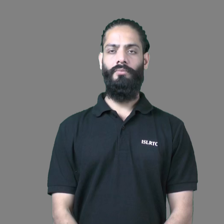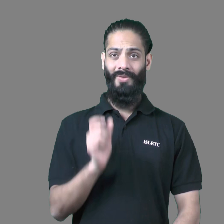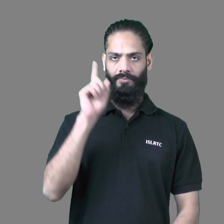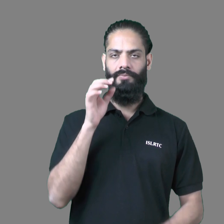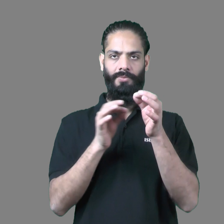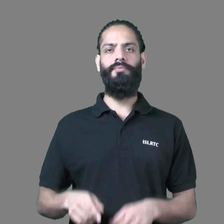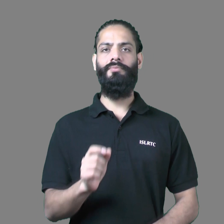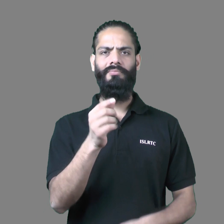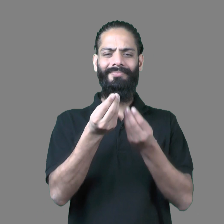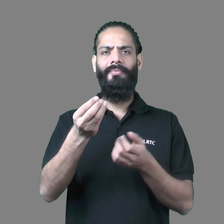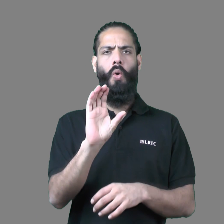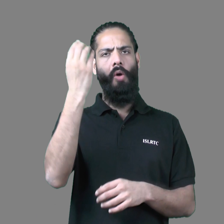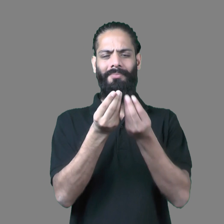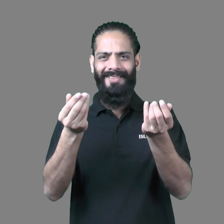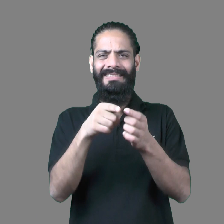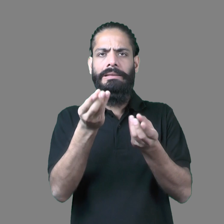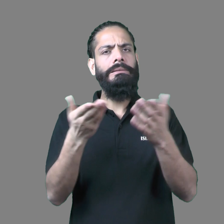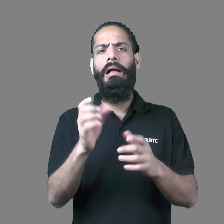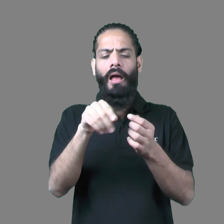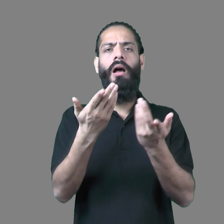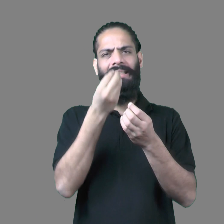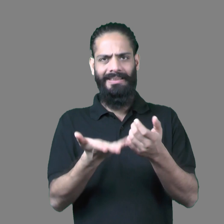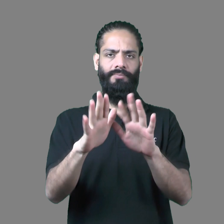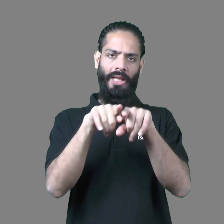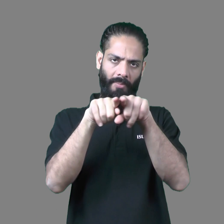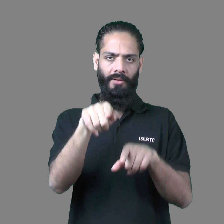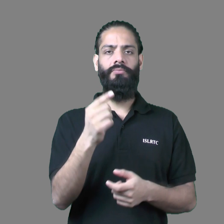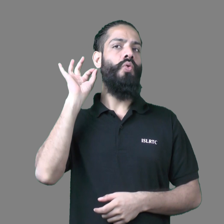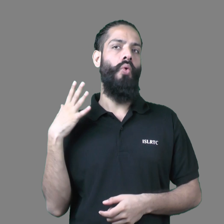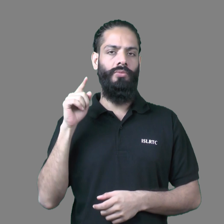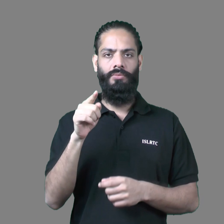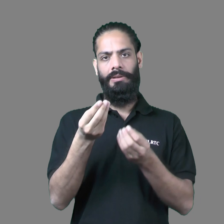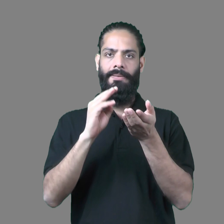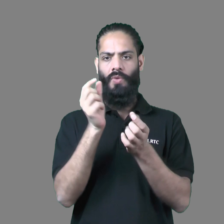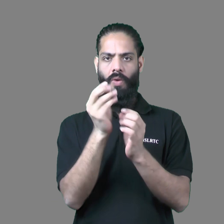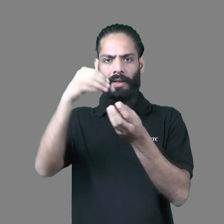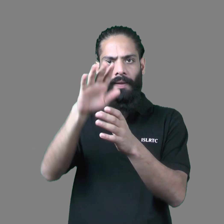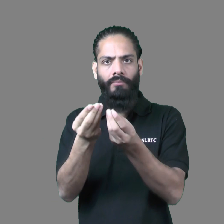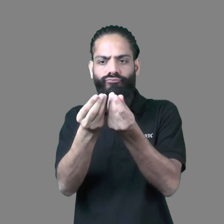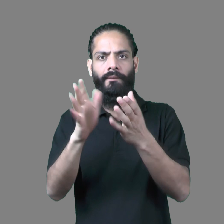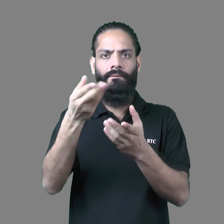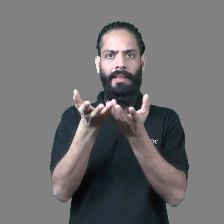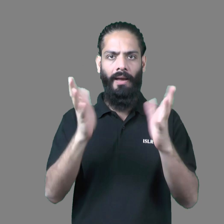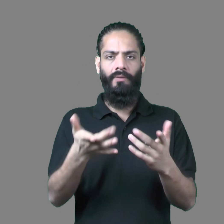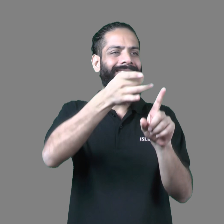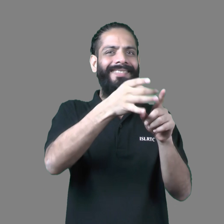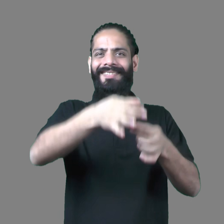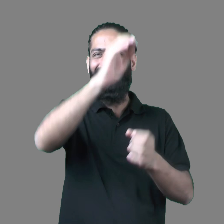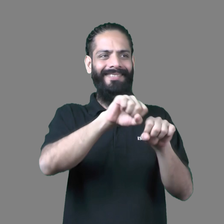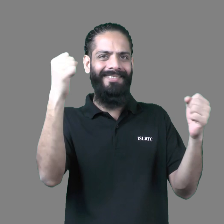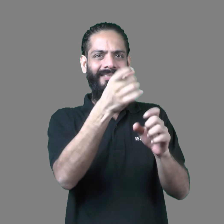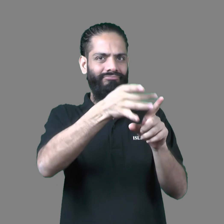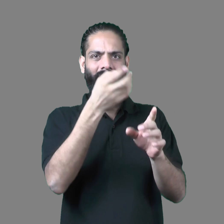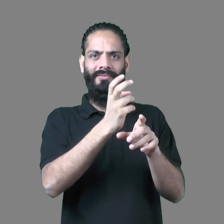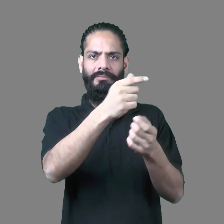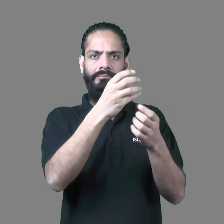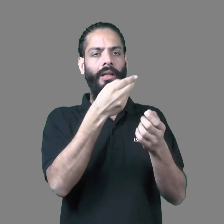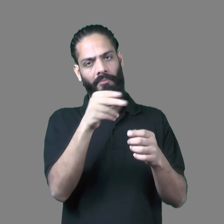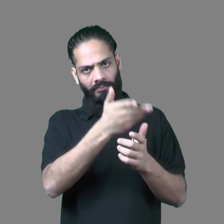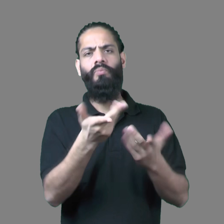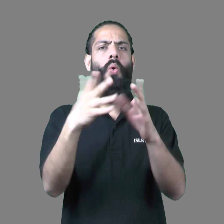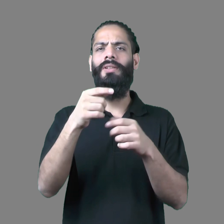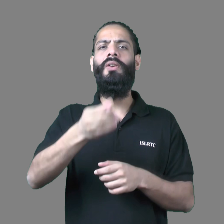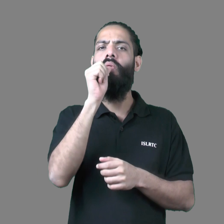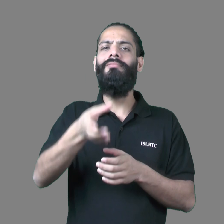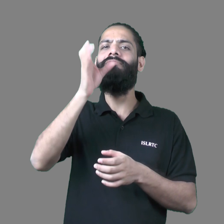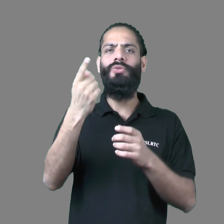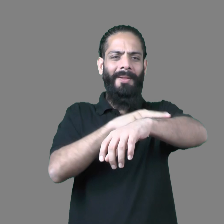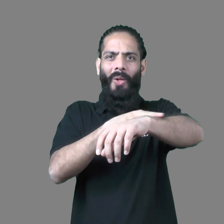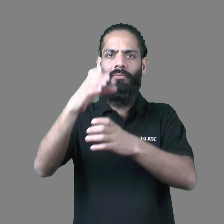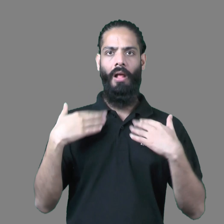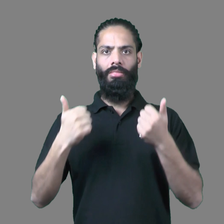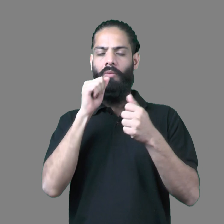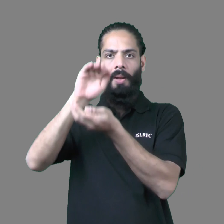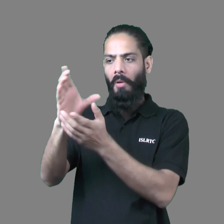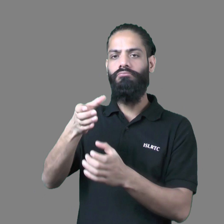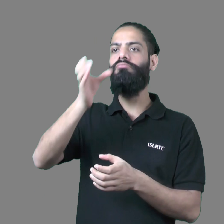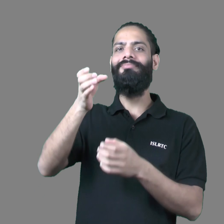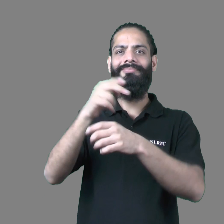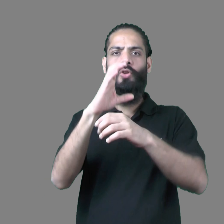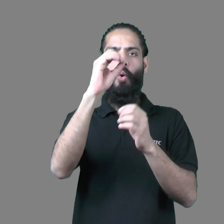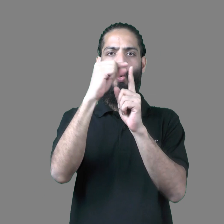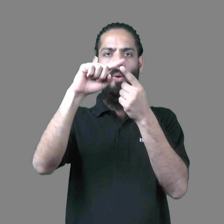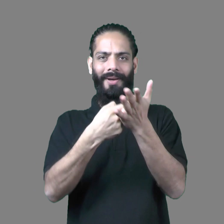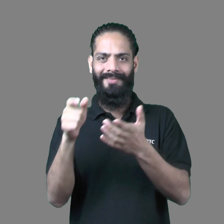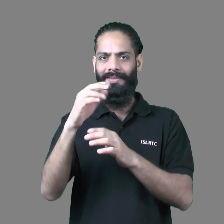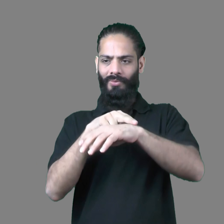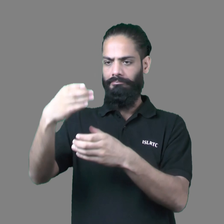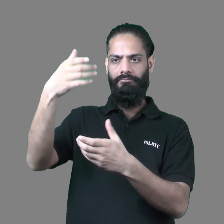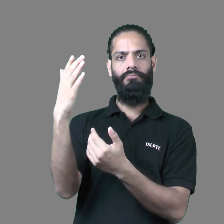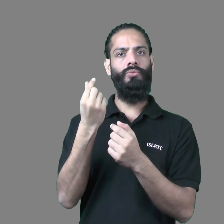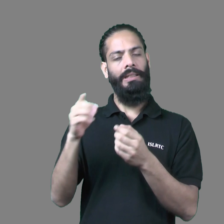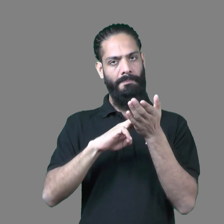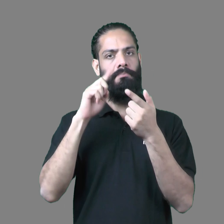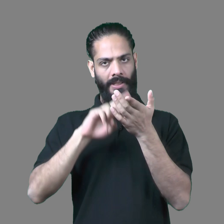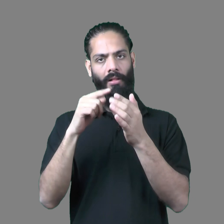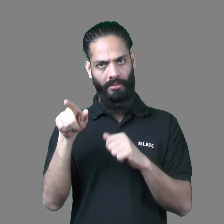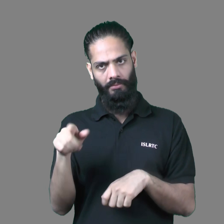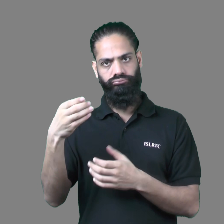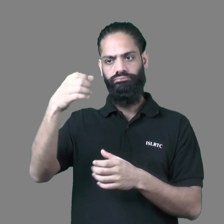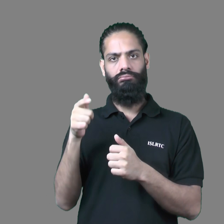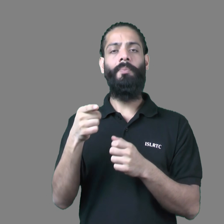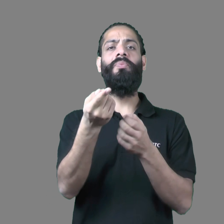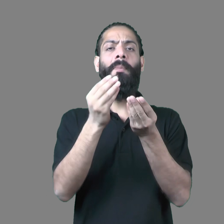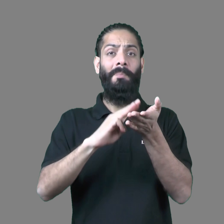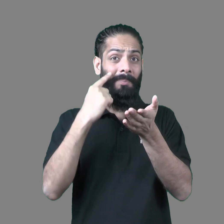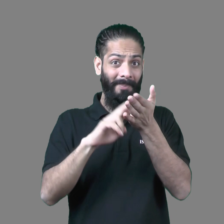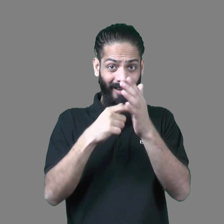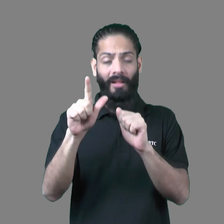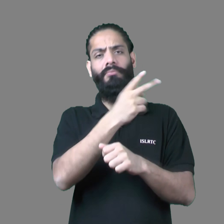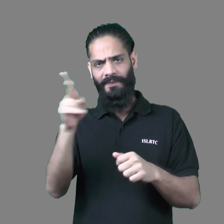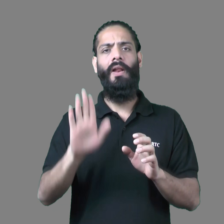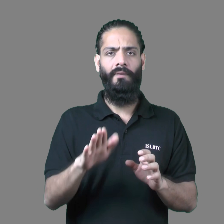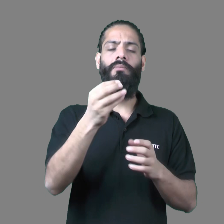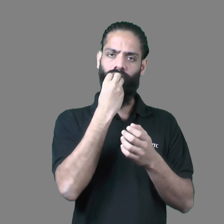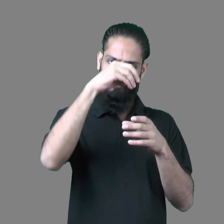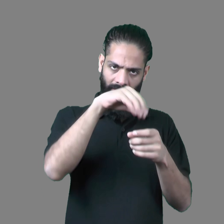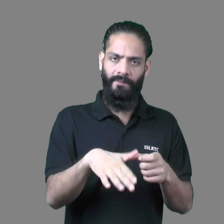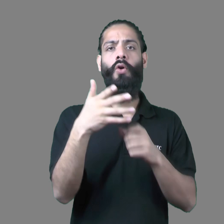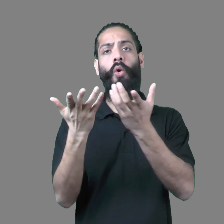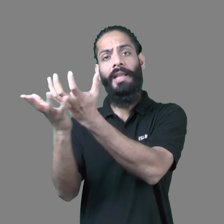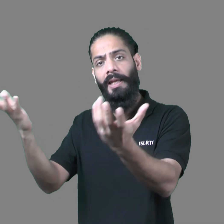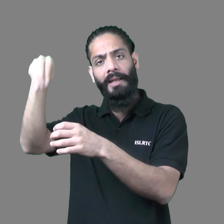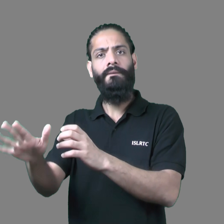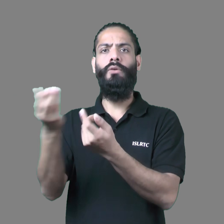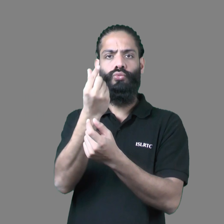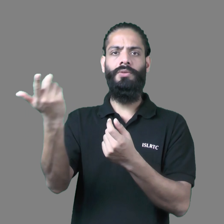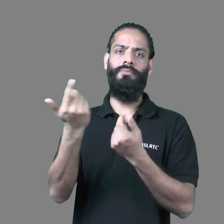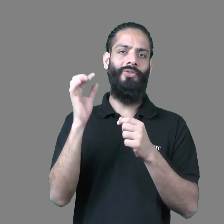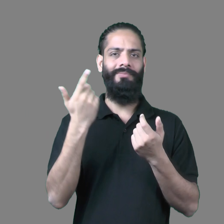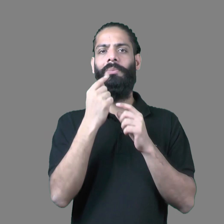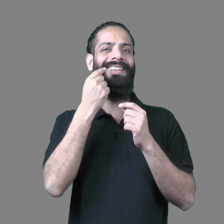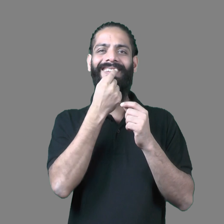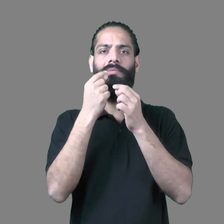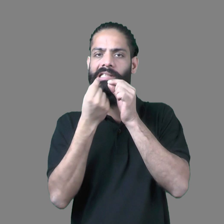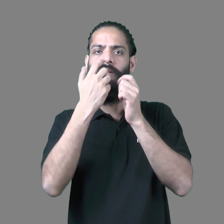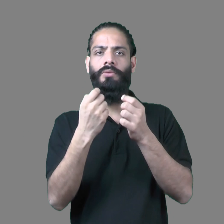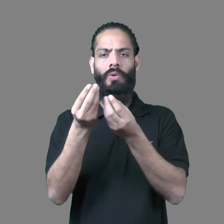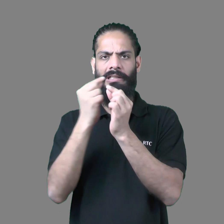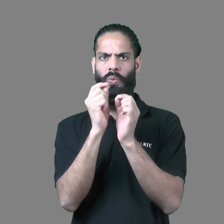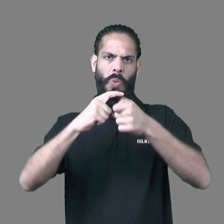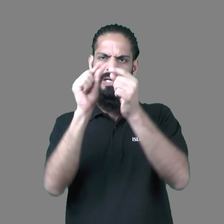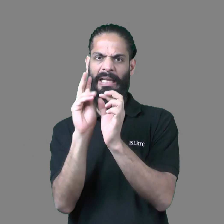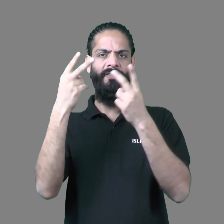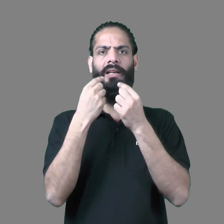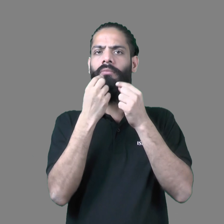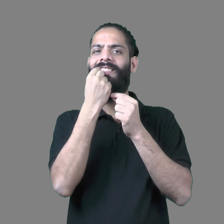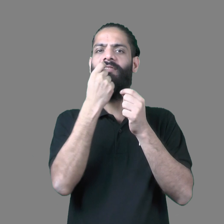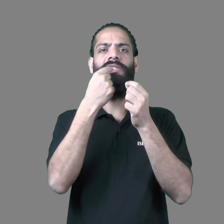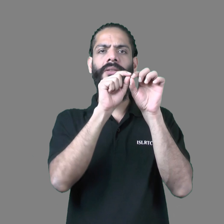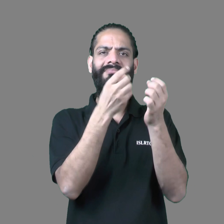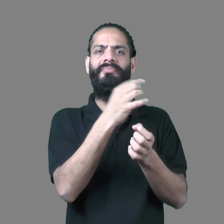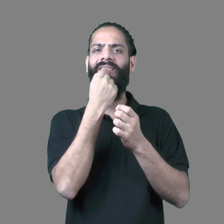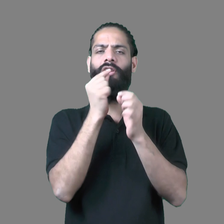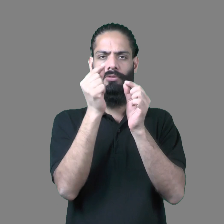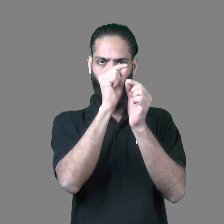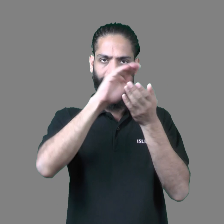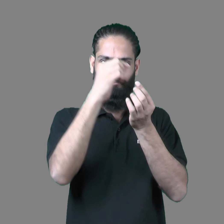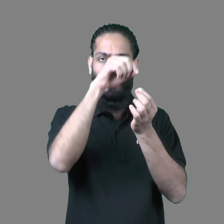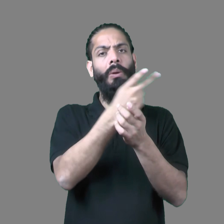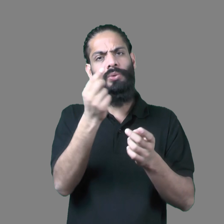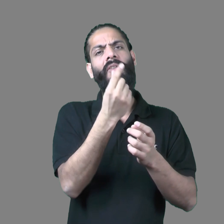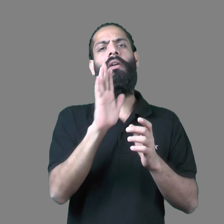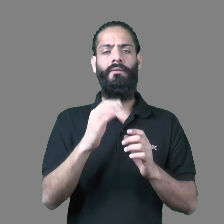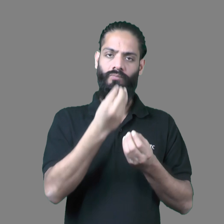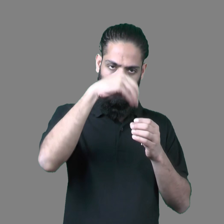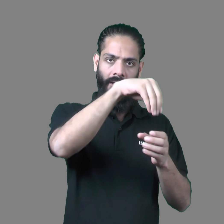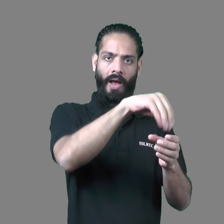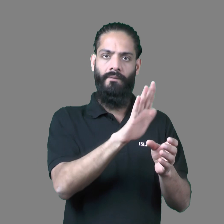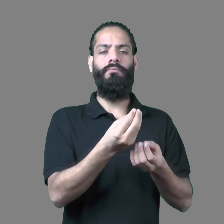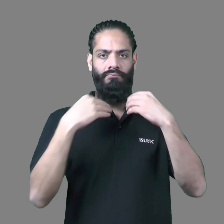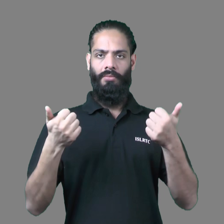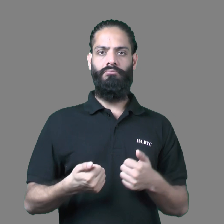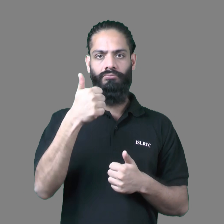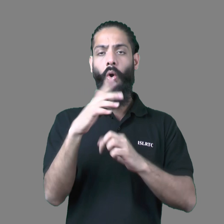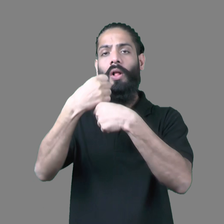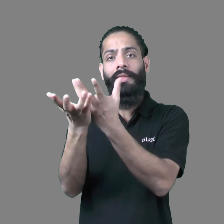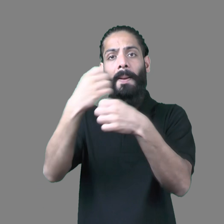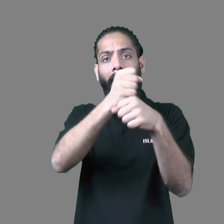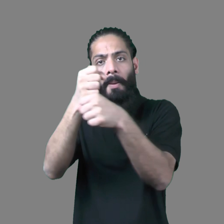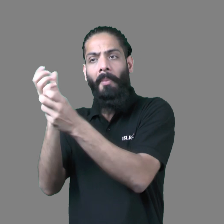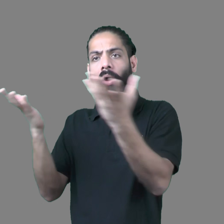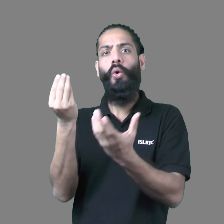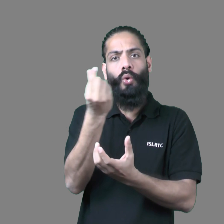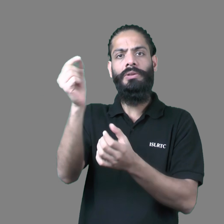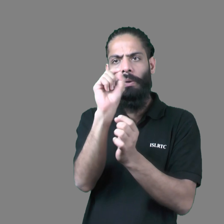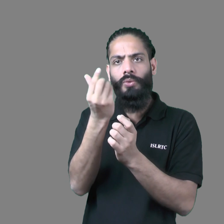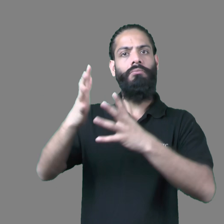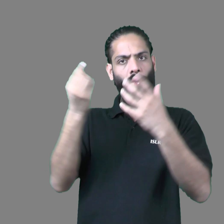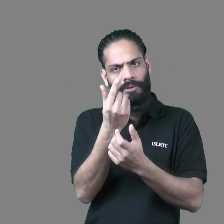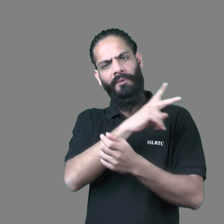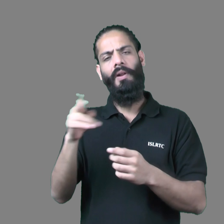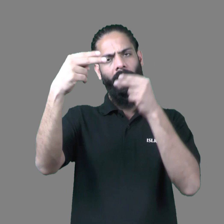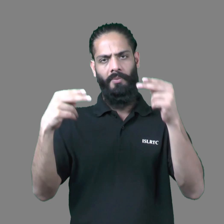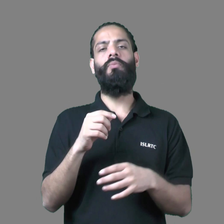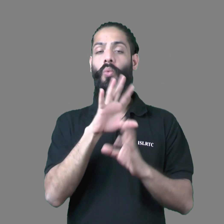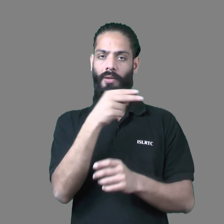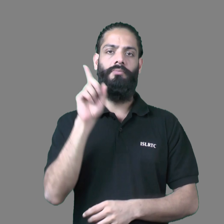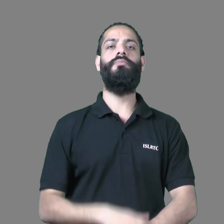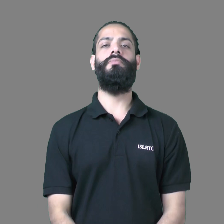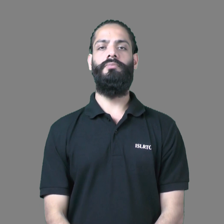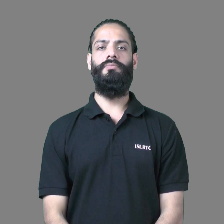Common Minerals